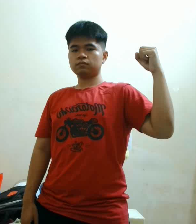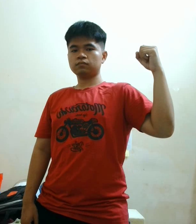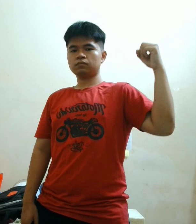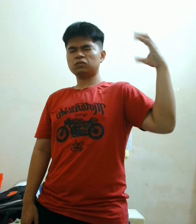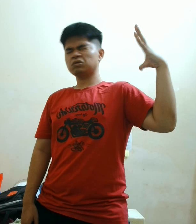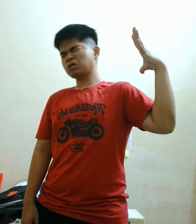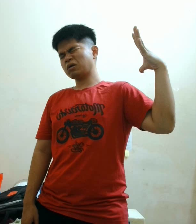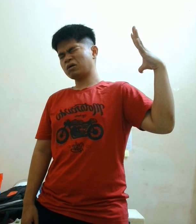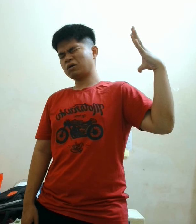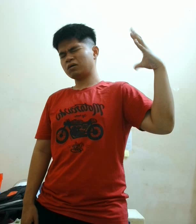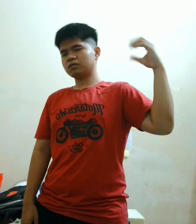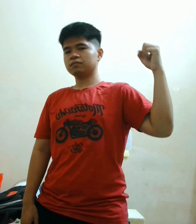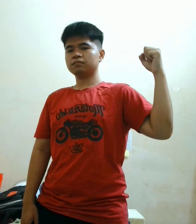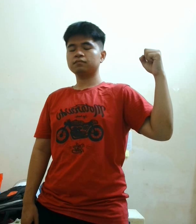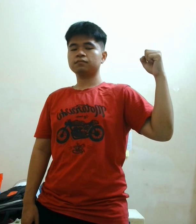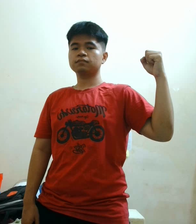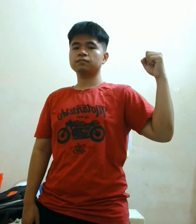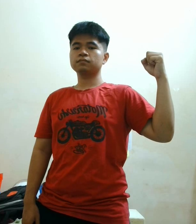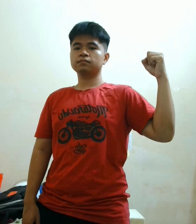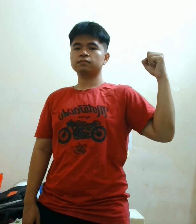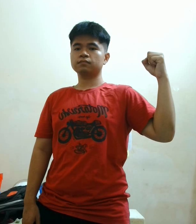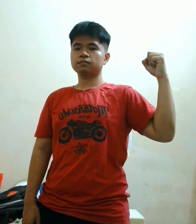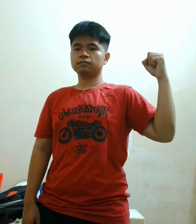troi nang